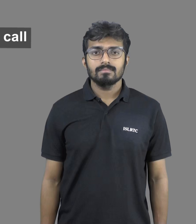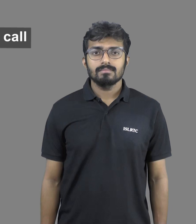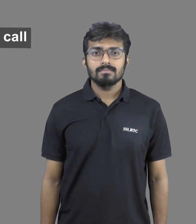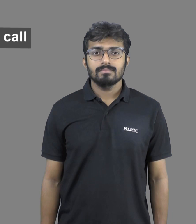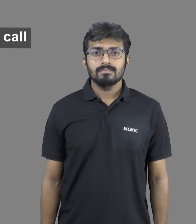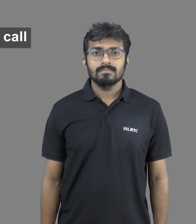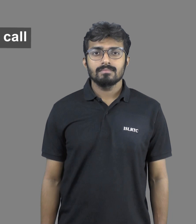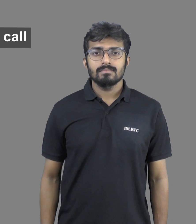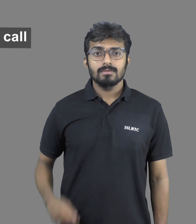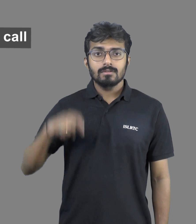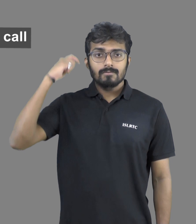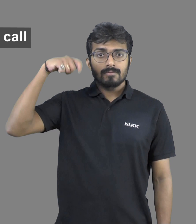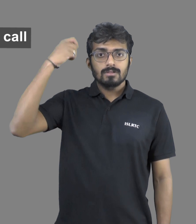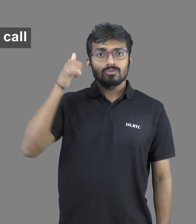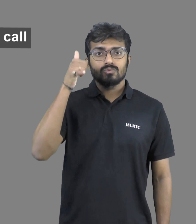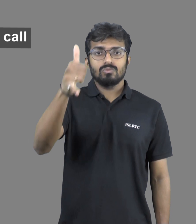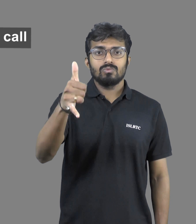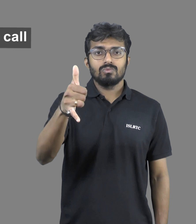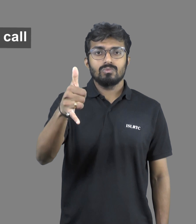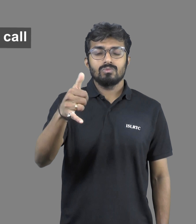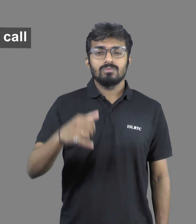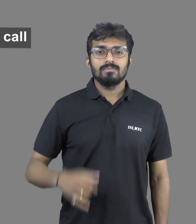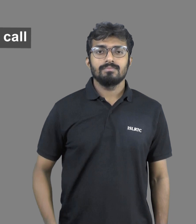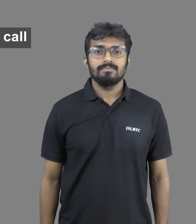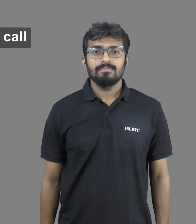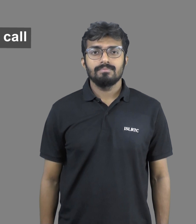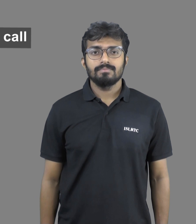Video Call